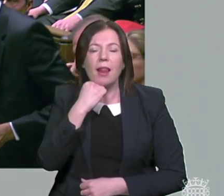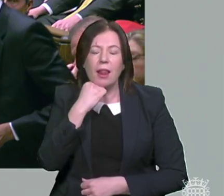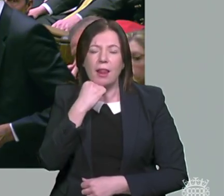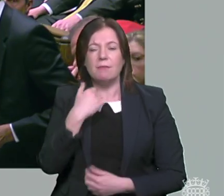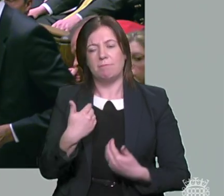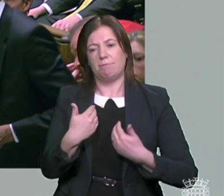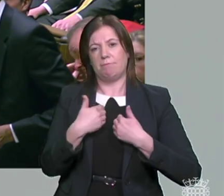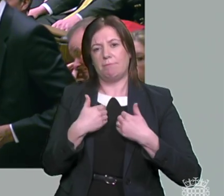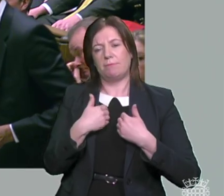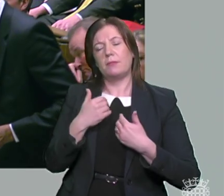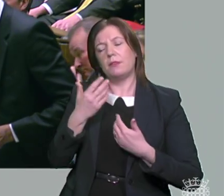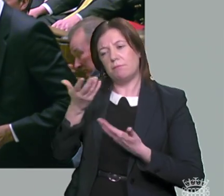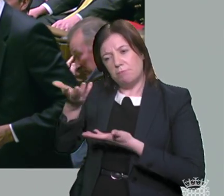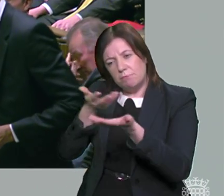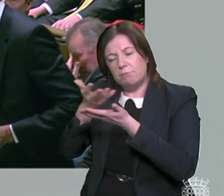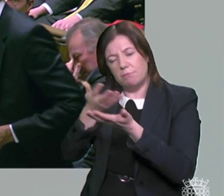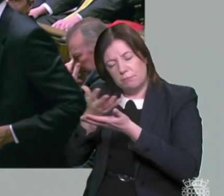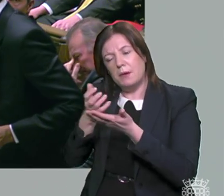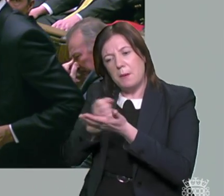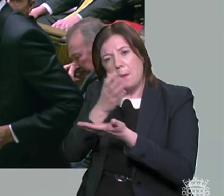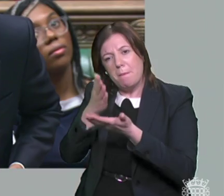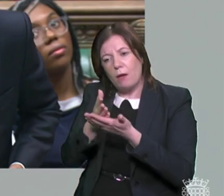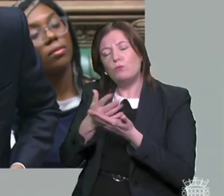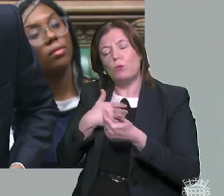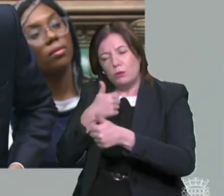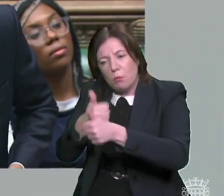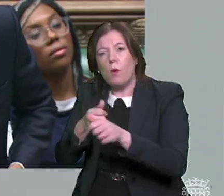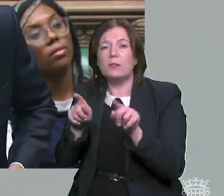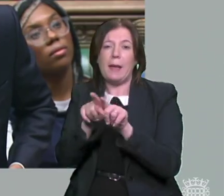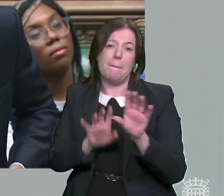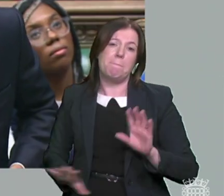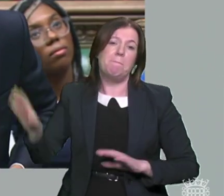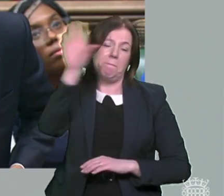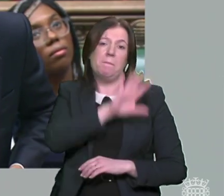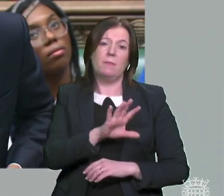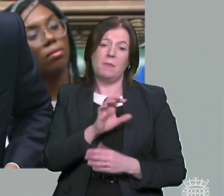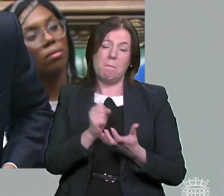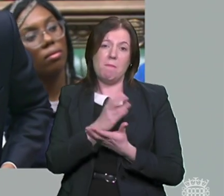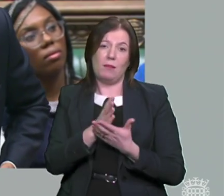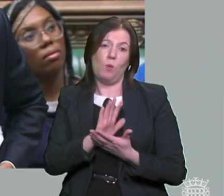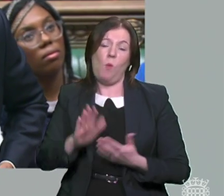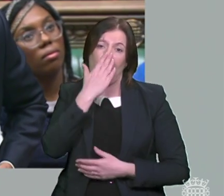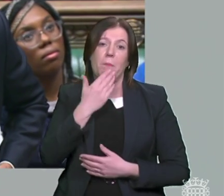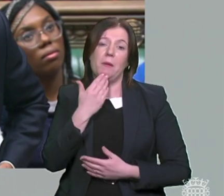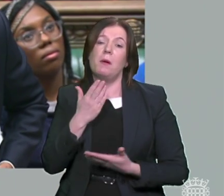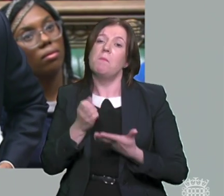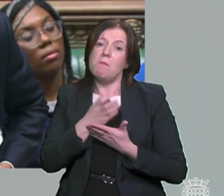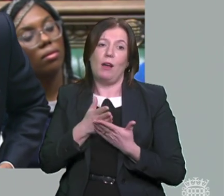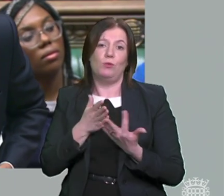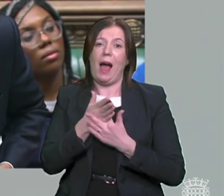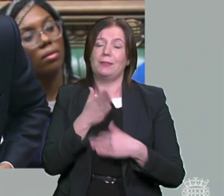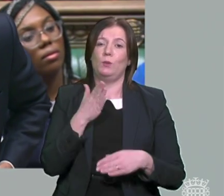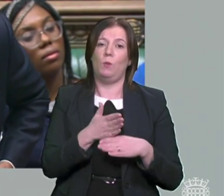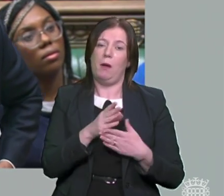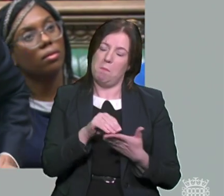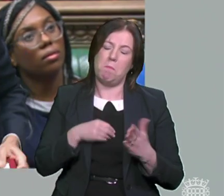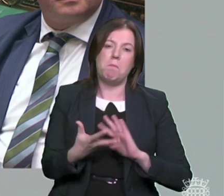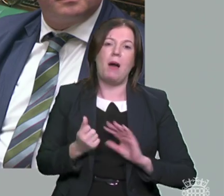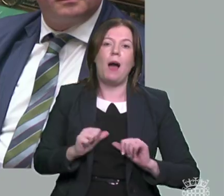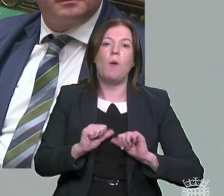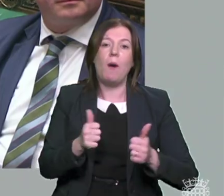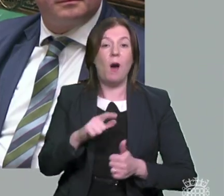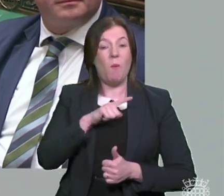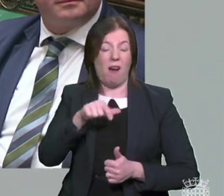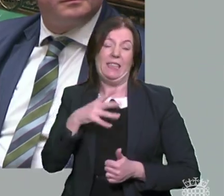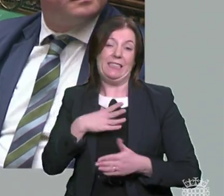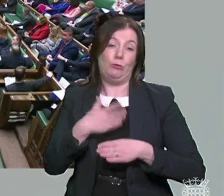We will work very closely with her to do what we are doing everywhere across the country, which is providing good well-paid jobs for everyone, because that is the best way to build a happy and secure life.